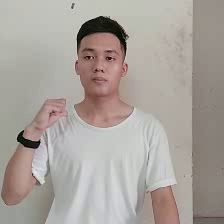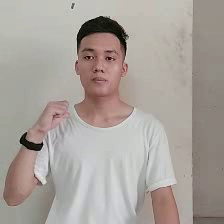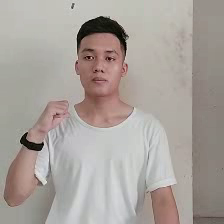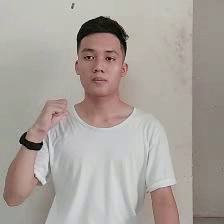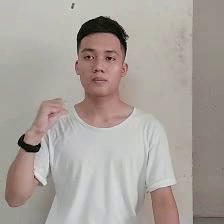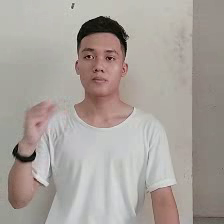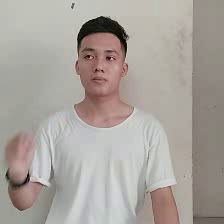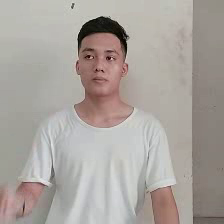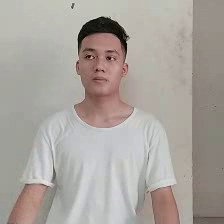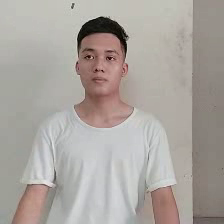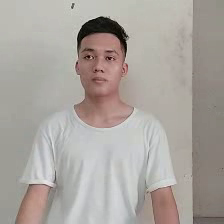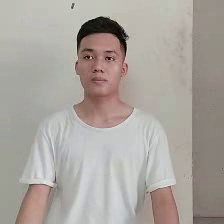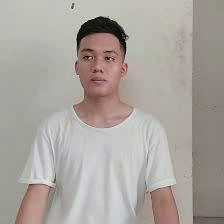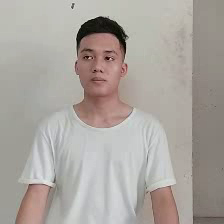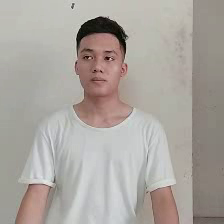Nghỉ ngơi